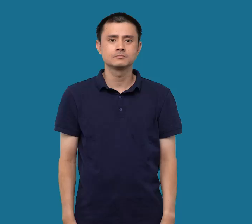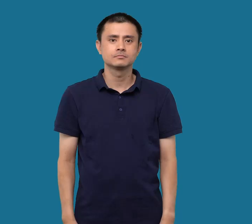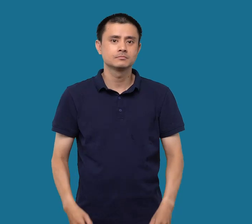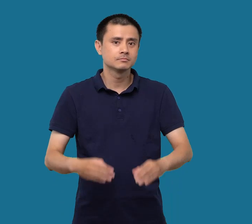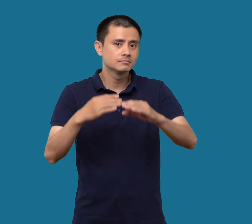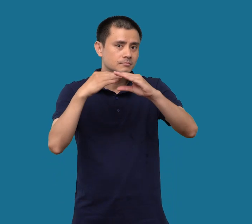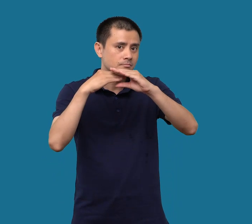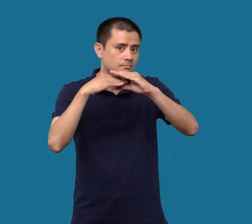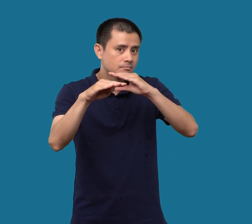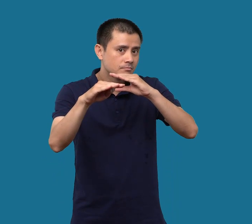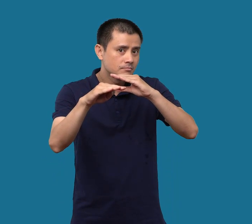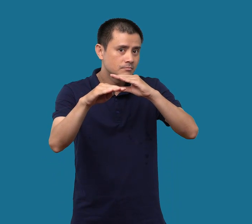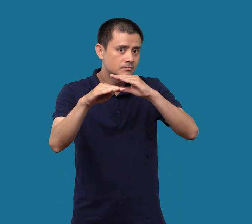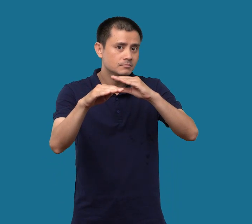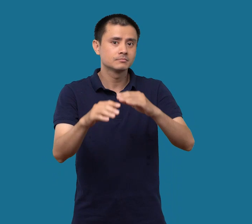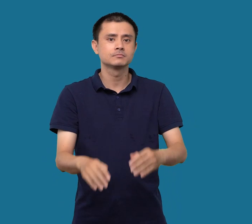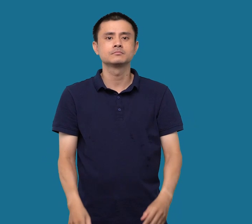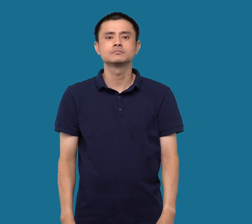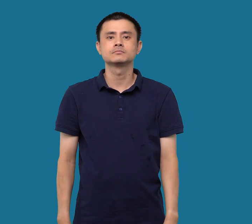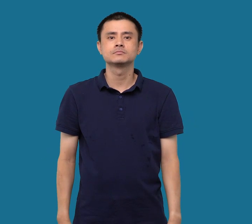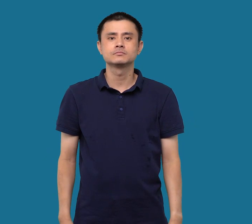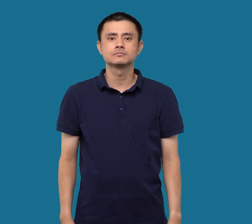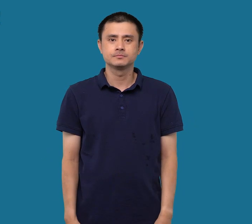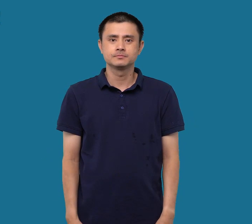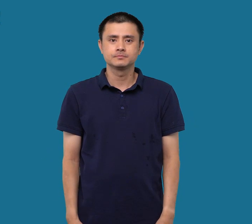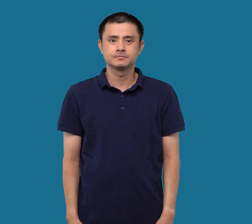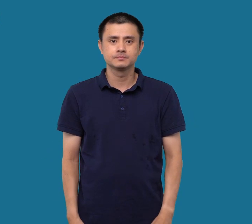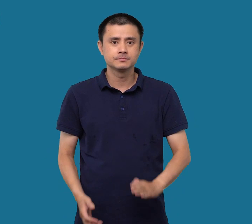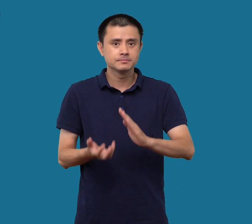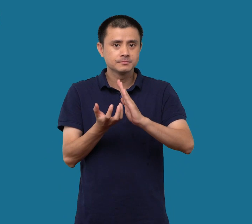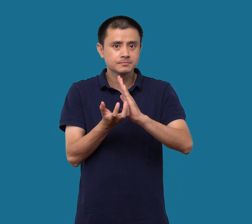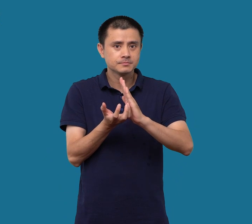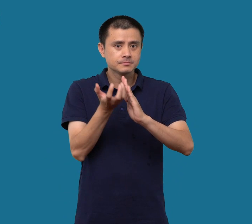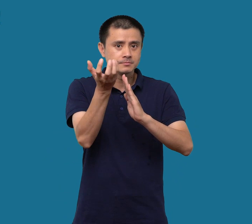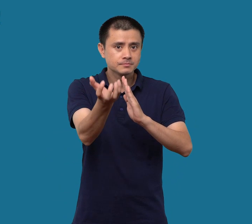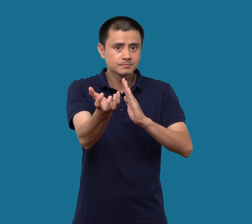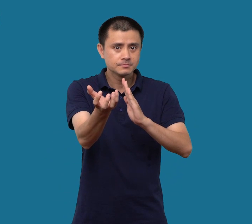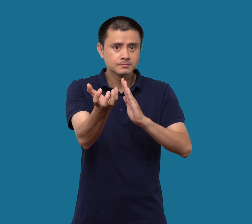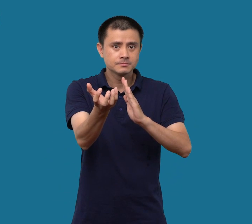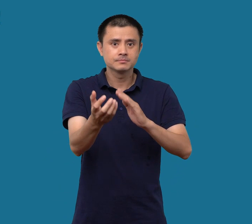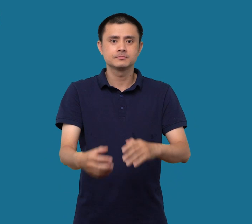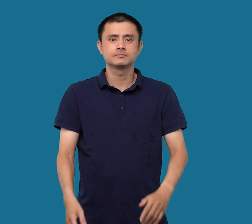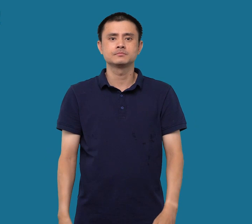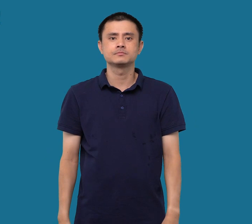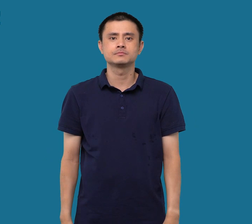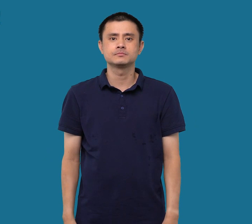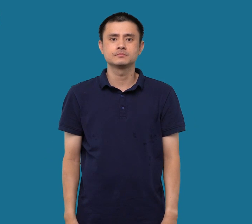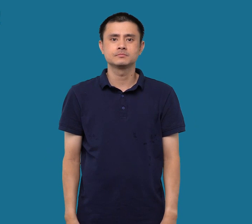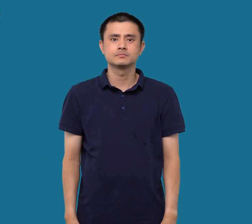gửi